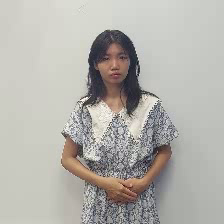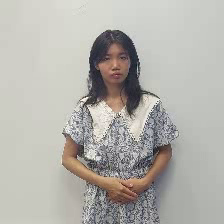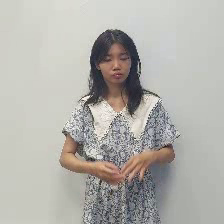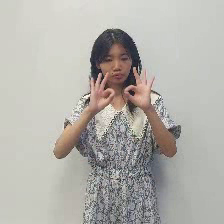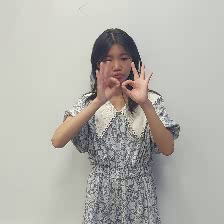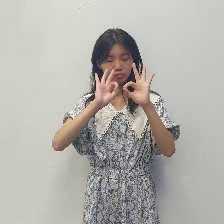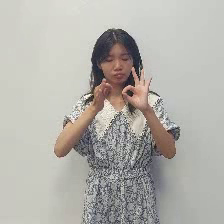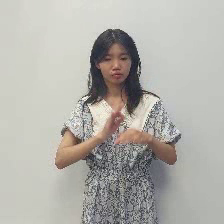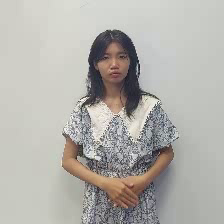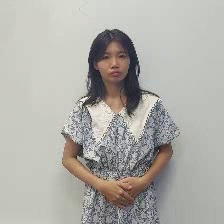Rau